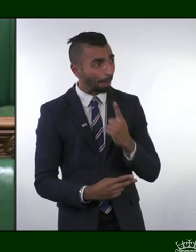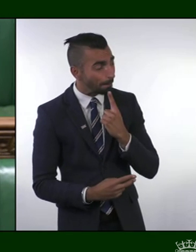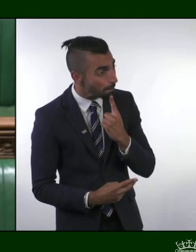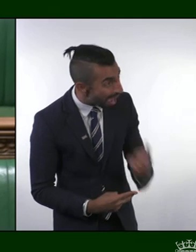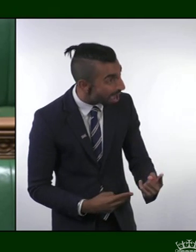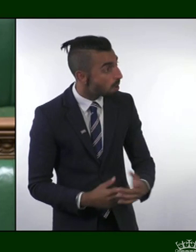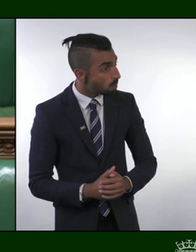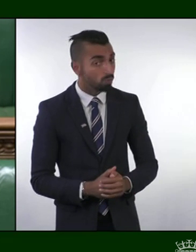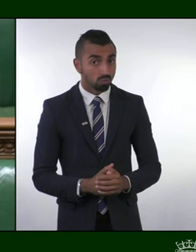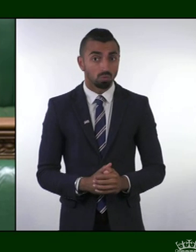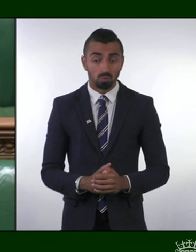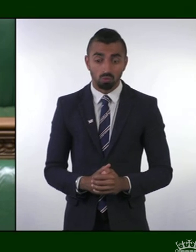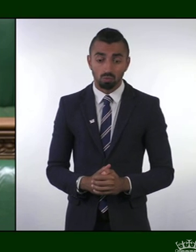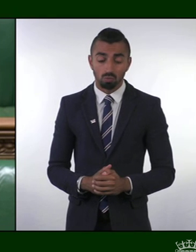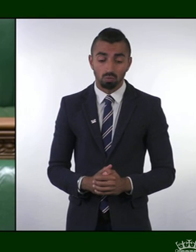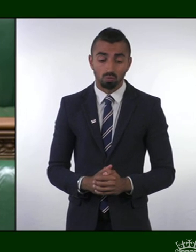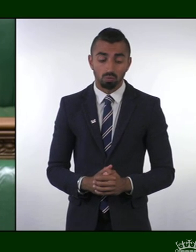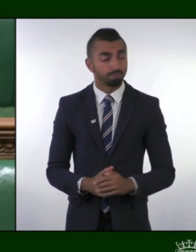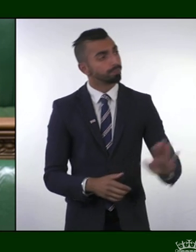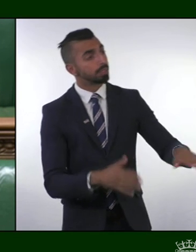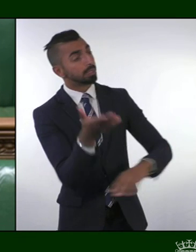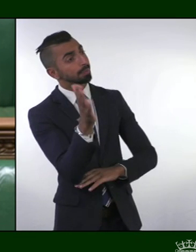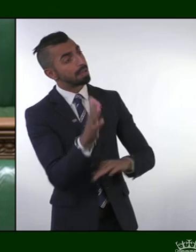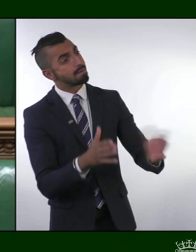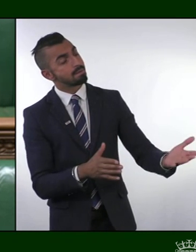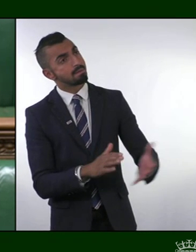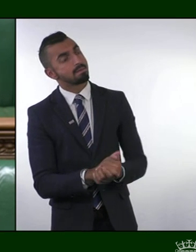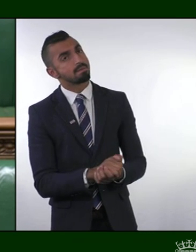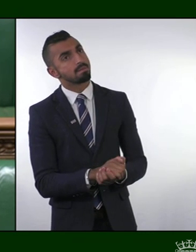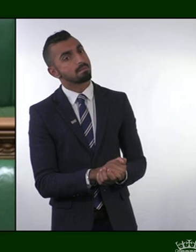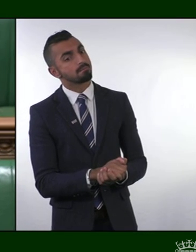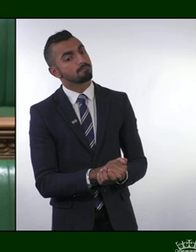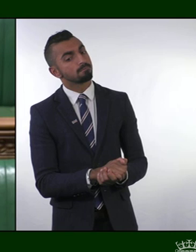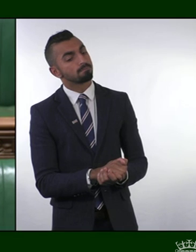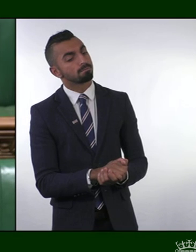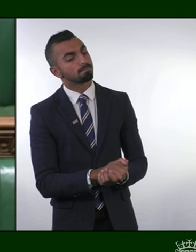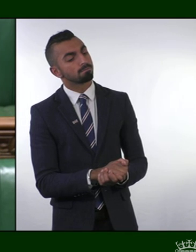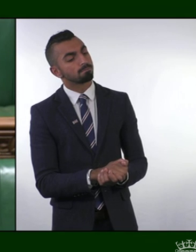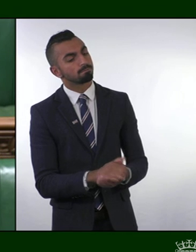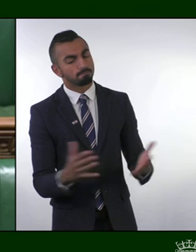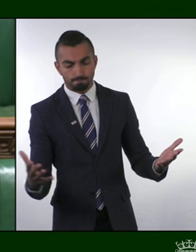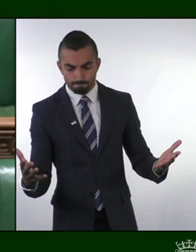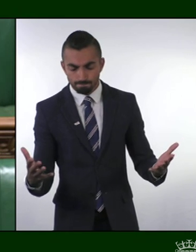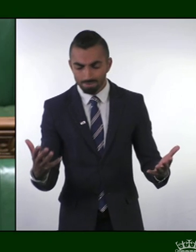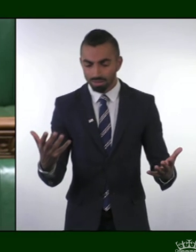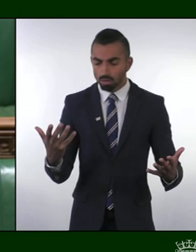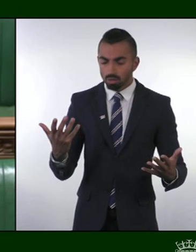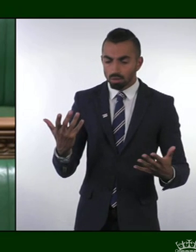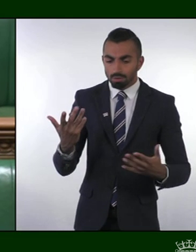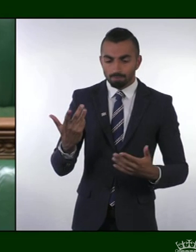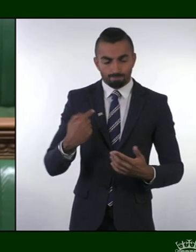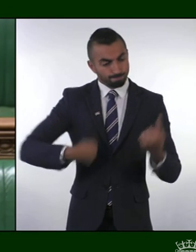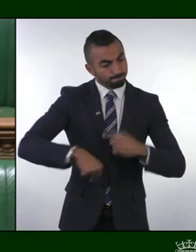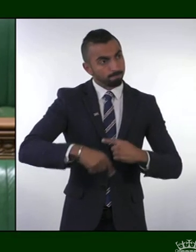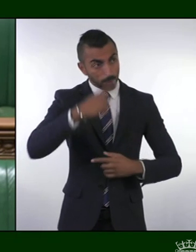Governments, much less people, rarely get to choose the moments that define them.